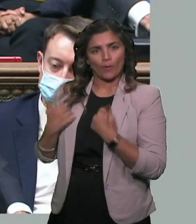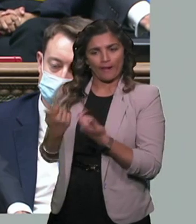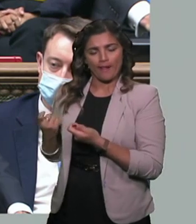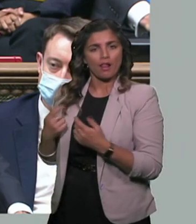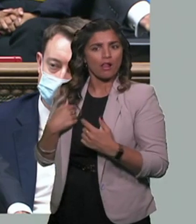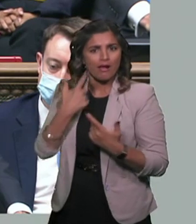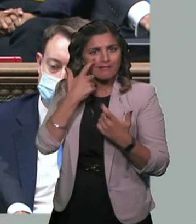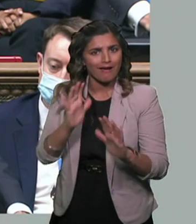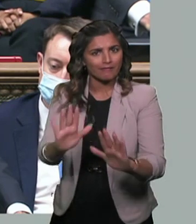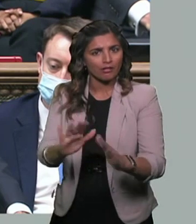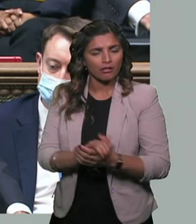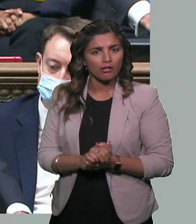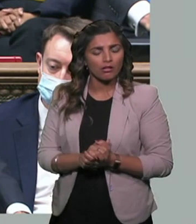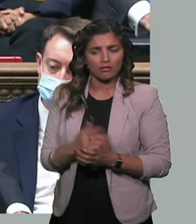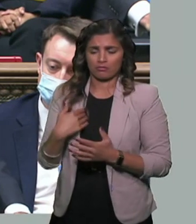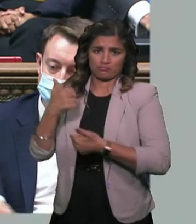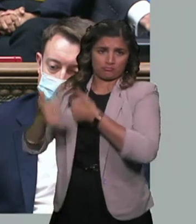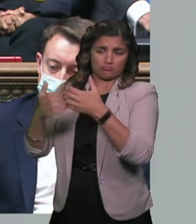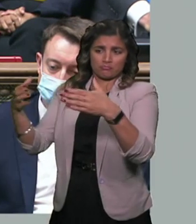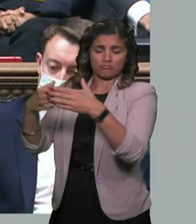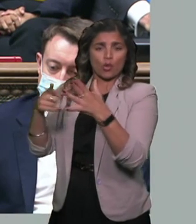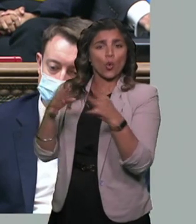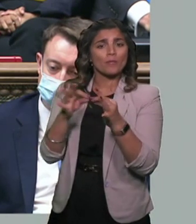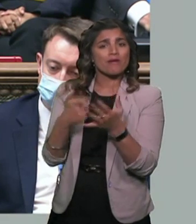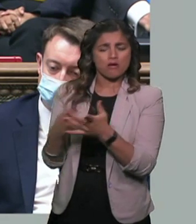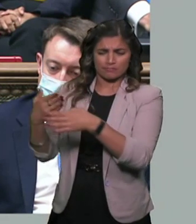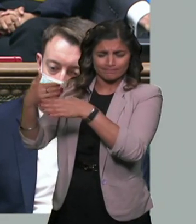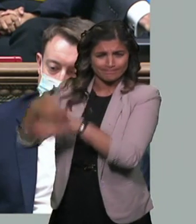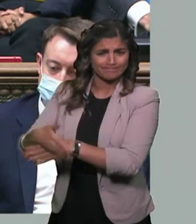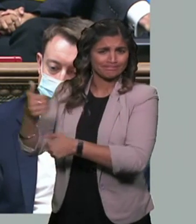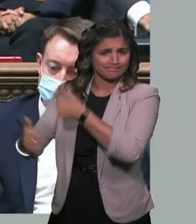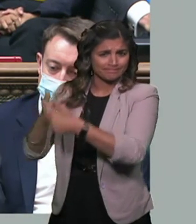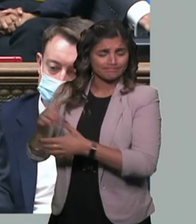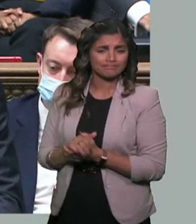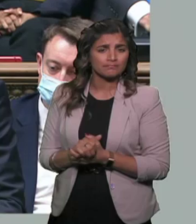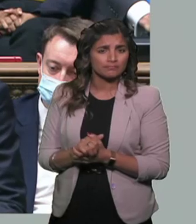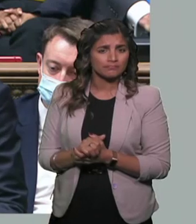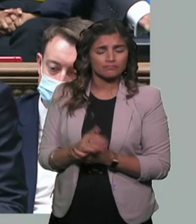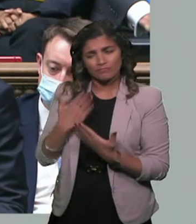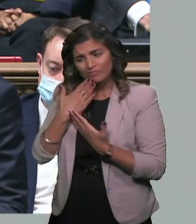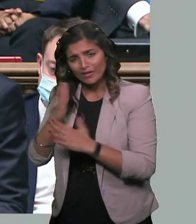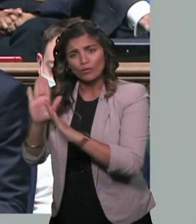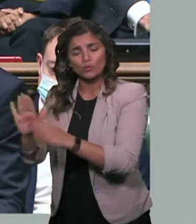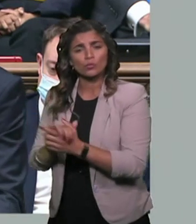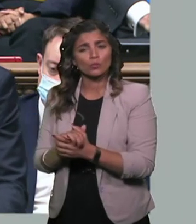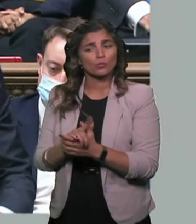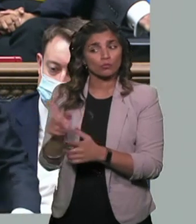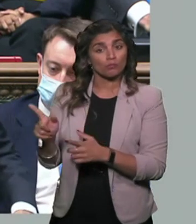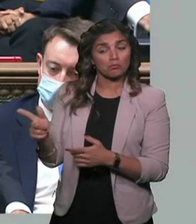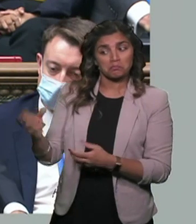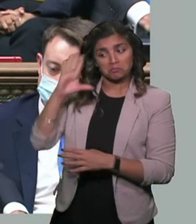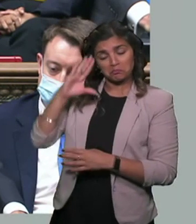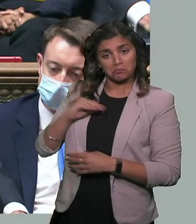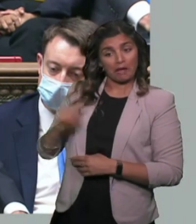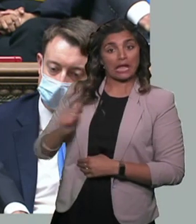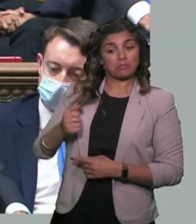I am grateful to the OBR for its work, and I am pleased to say that it now expects our recovery to be quicker.